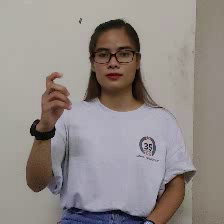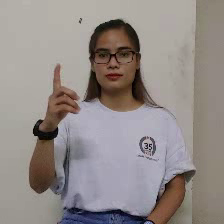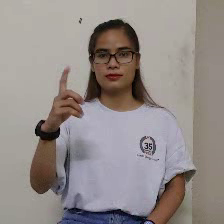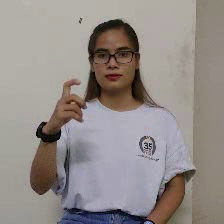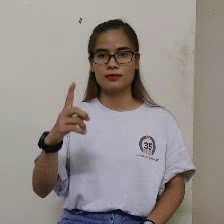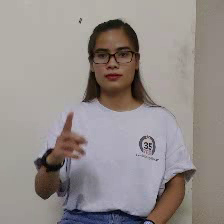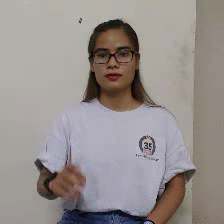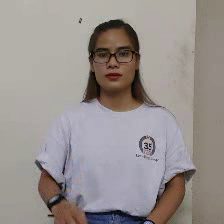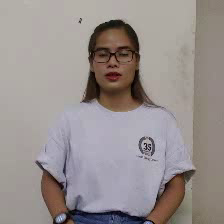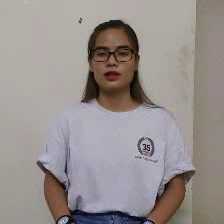Đâu